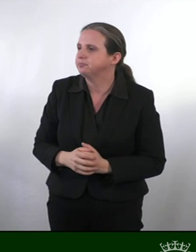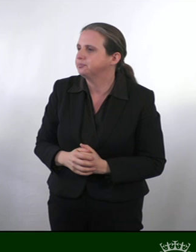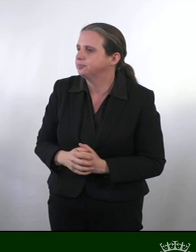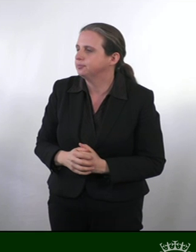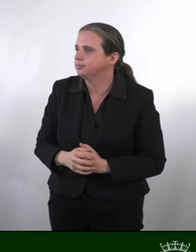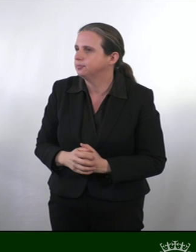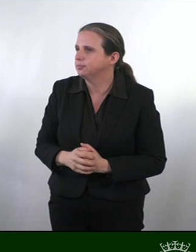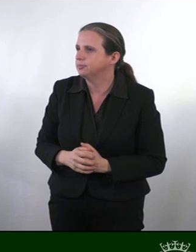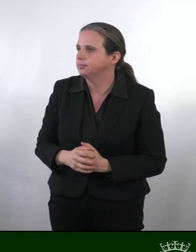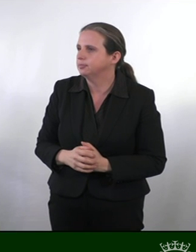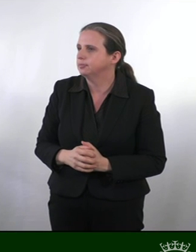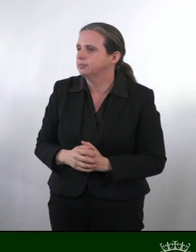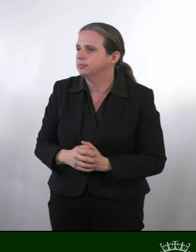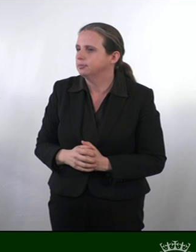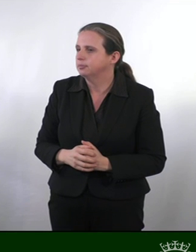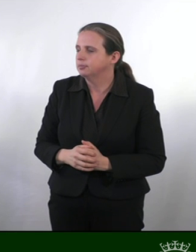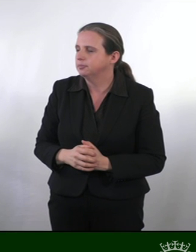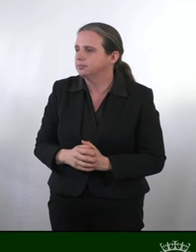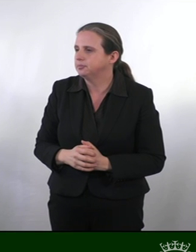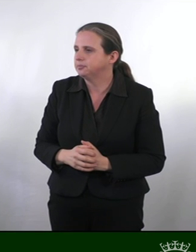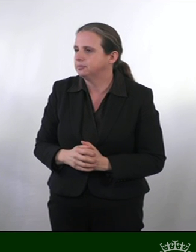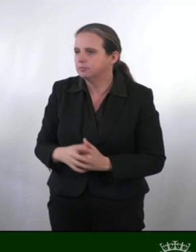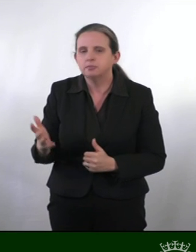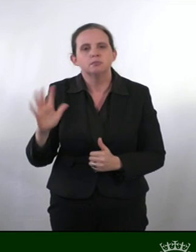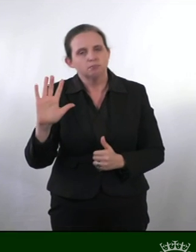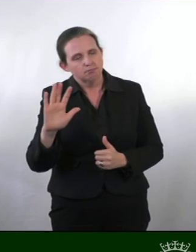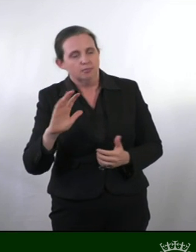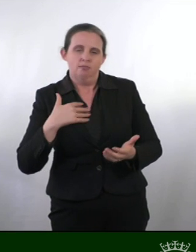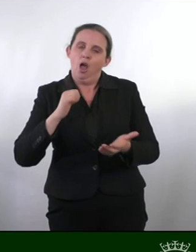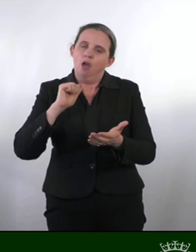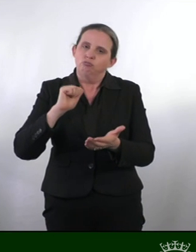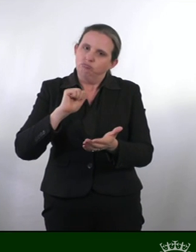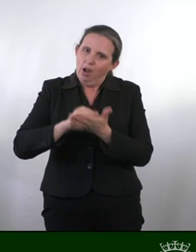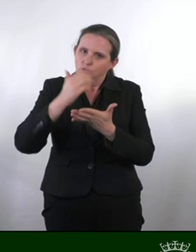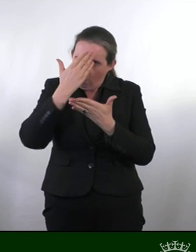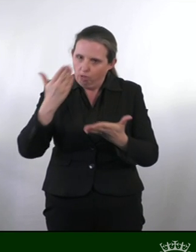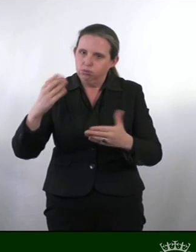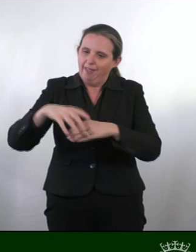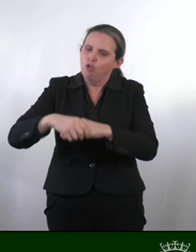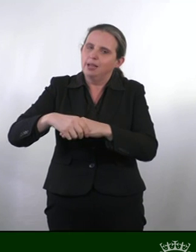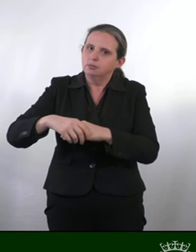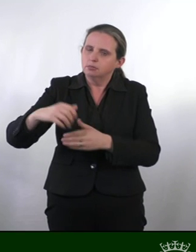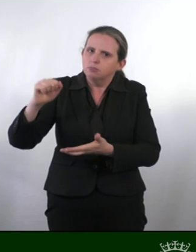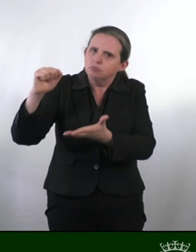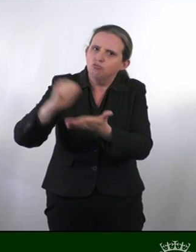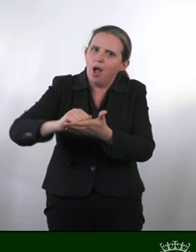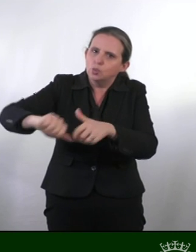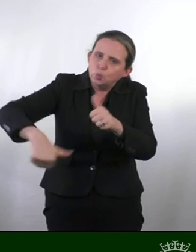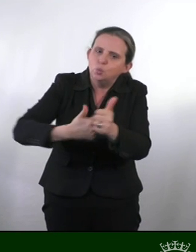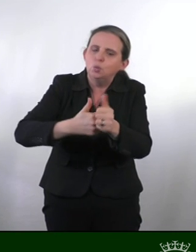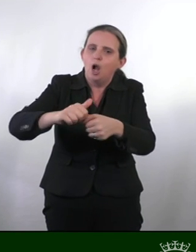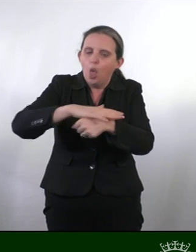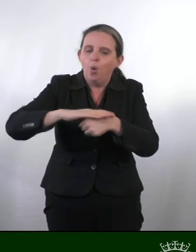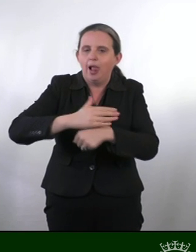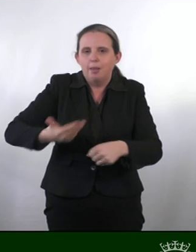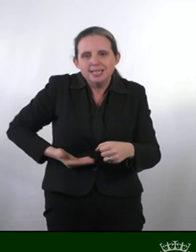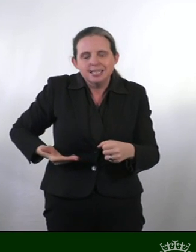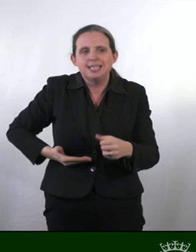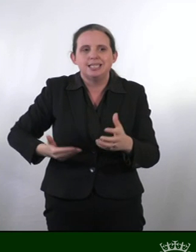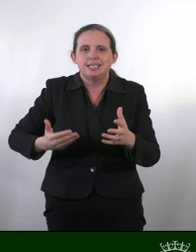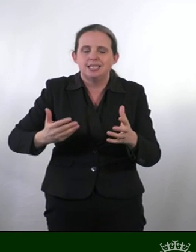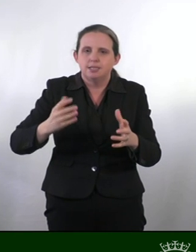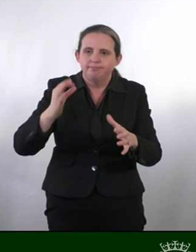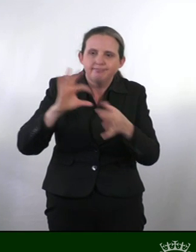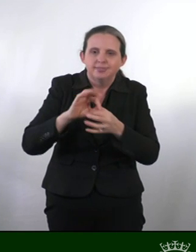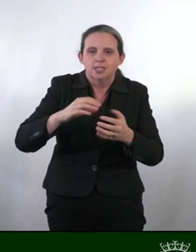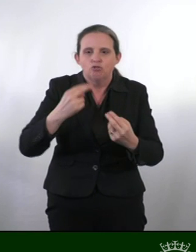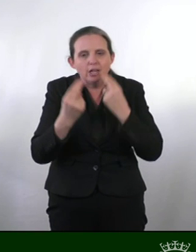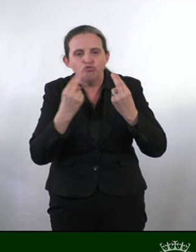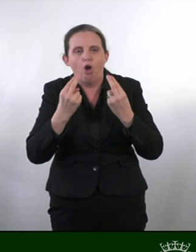My hon. Friend is completely right about the need to support local business, particularly in the hospitality sector.